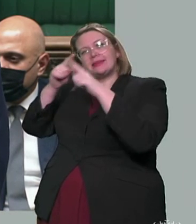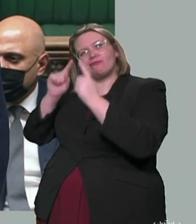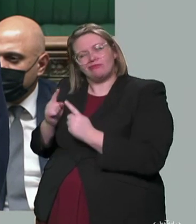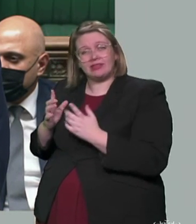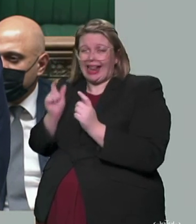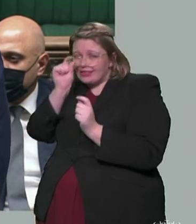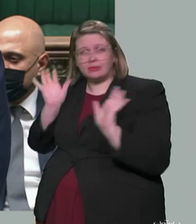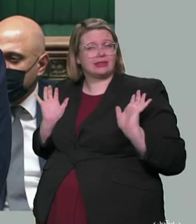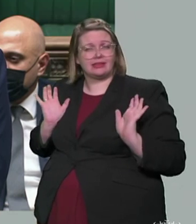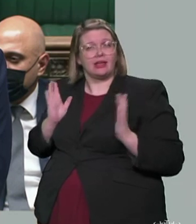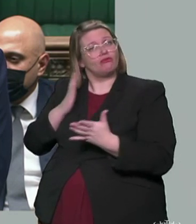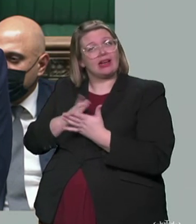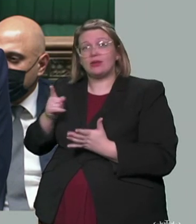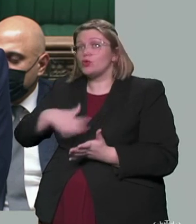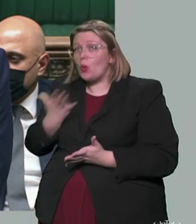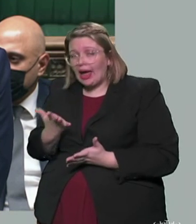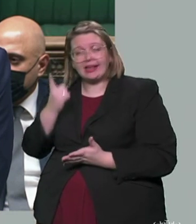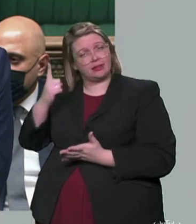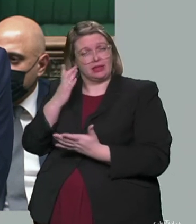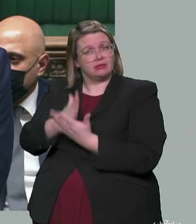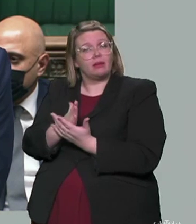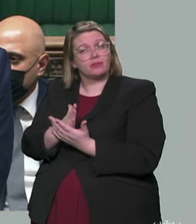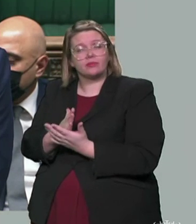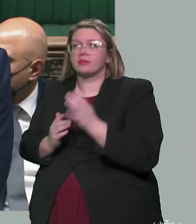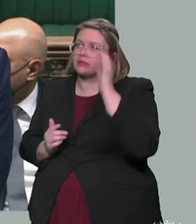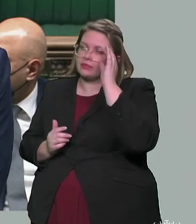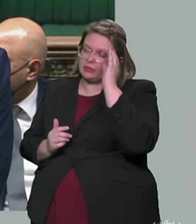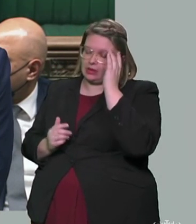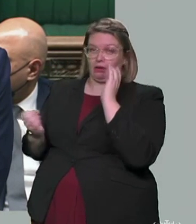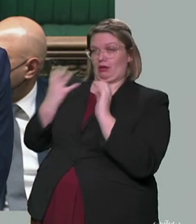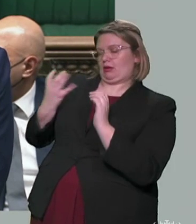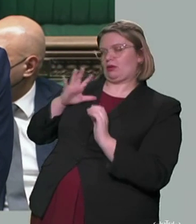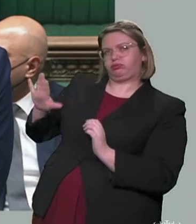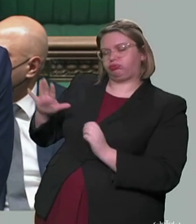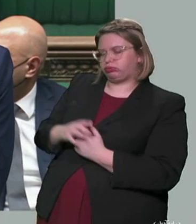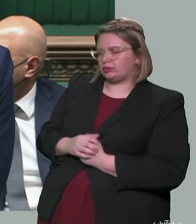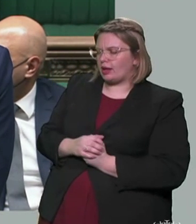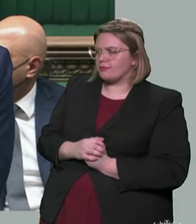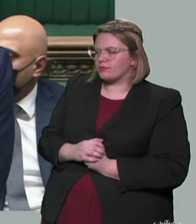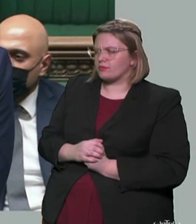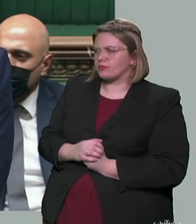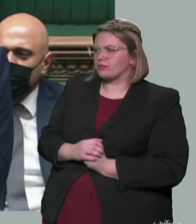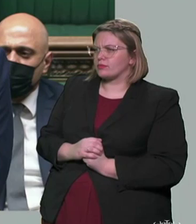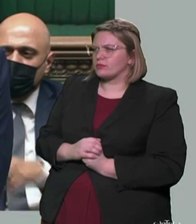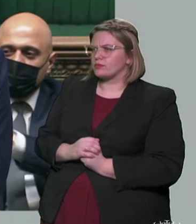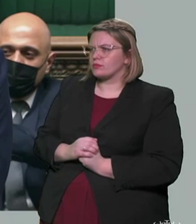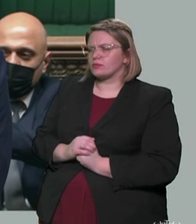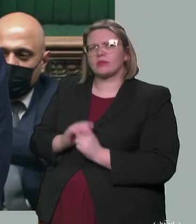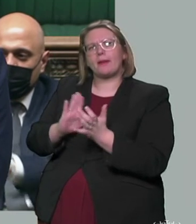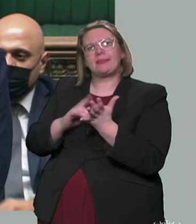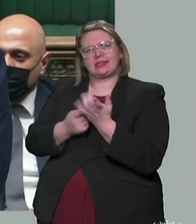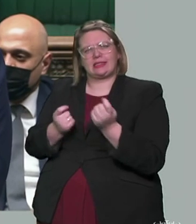You may not like it, but that is the reality.